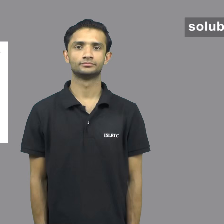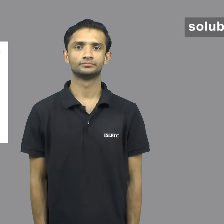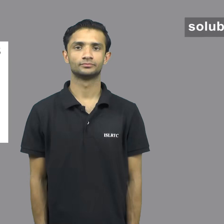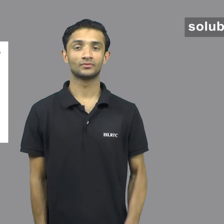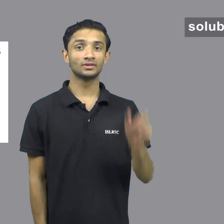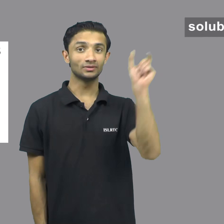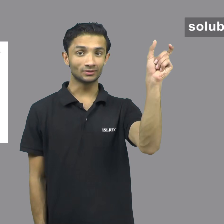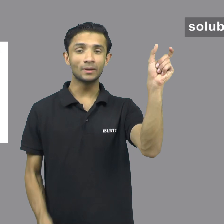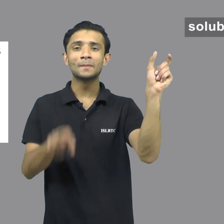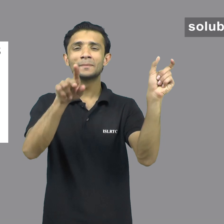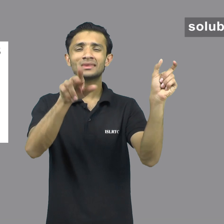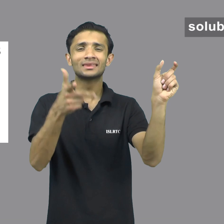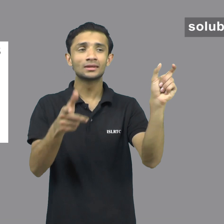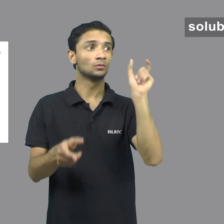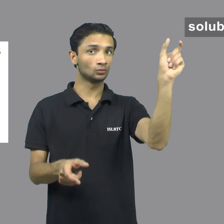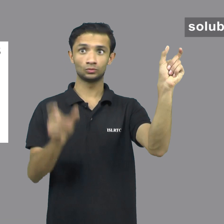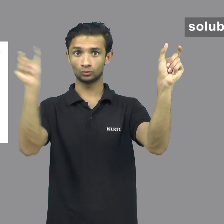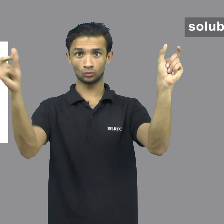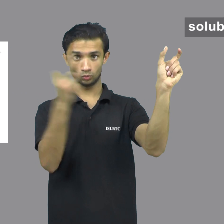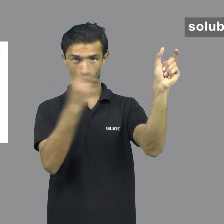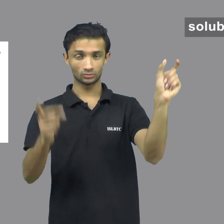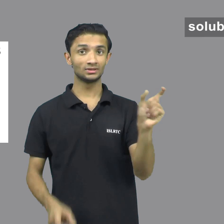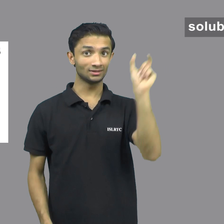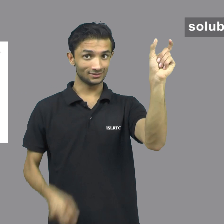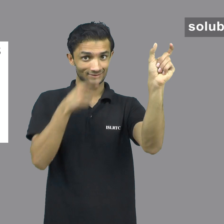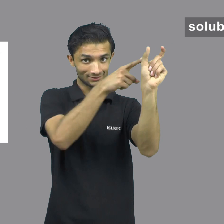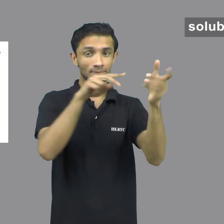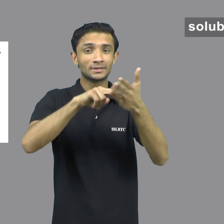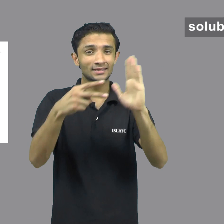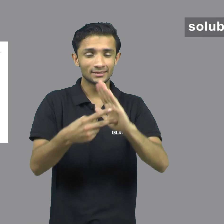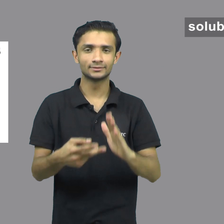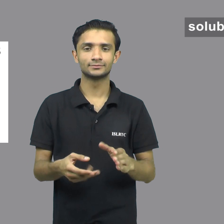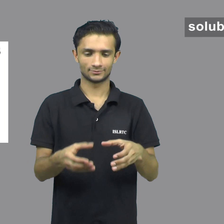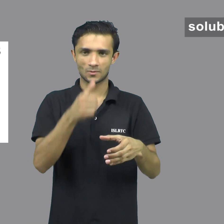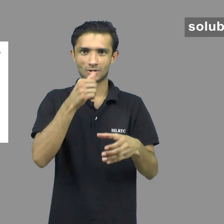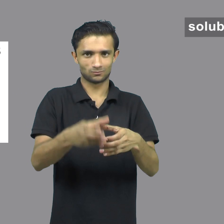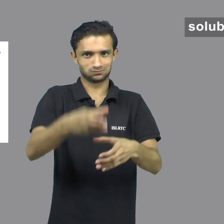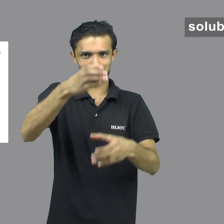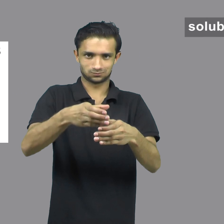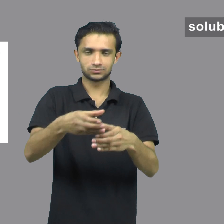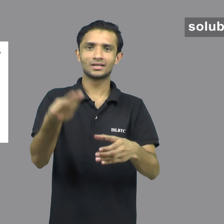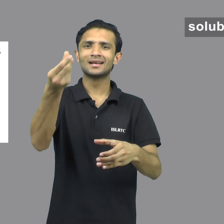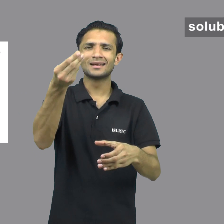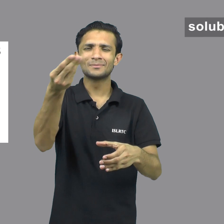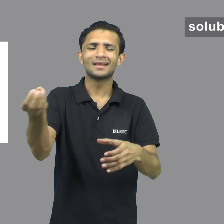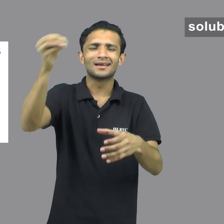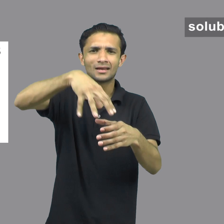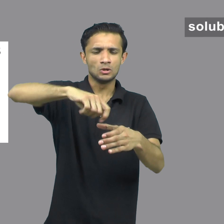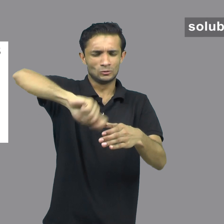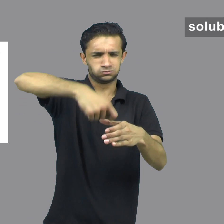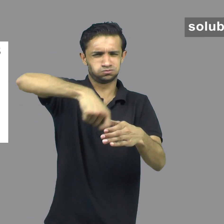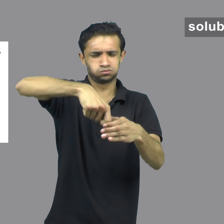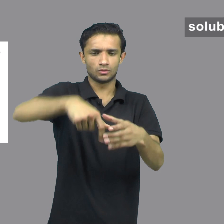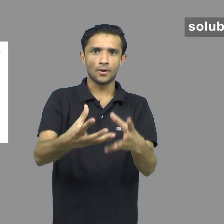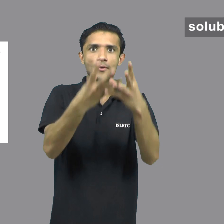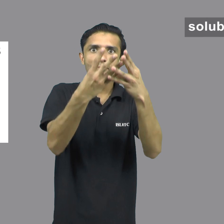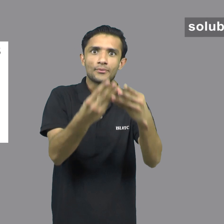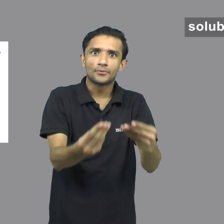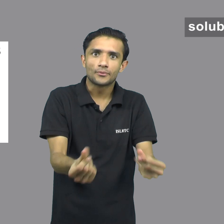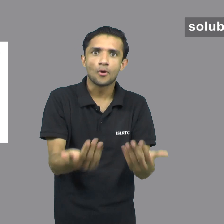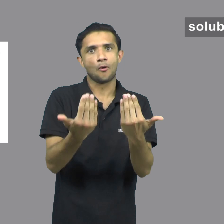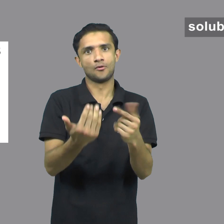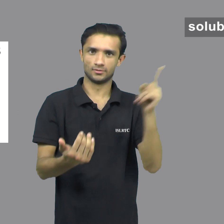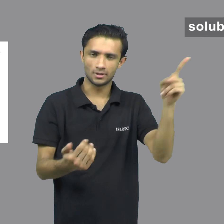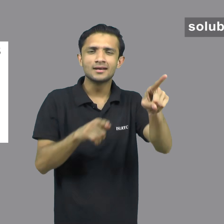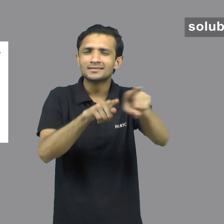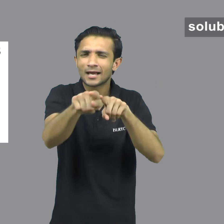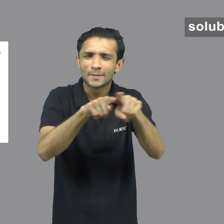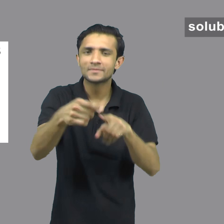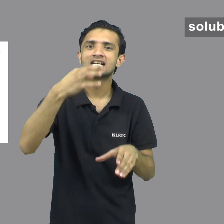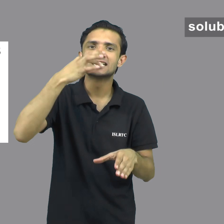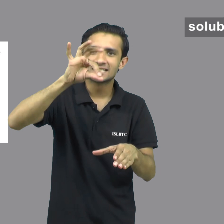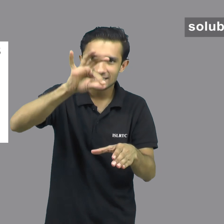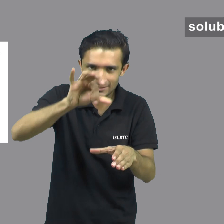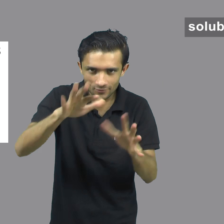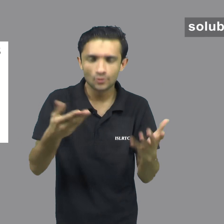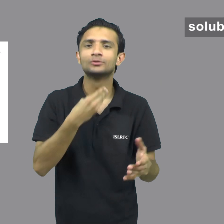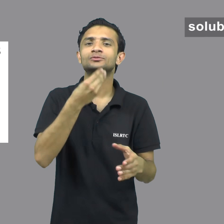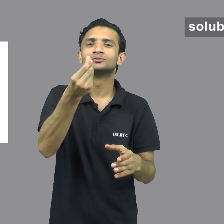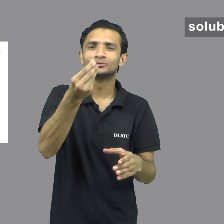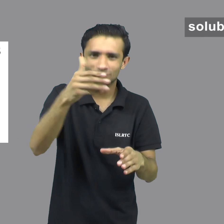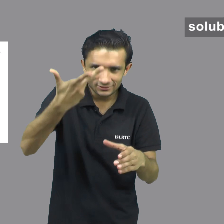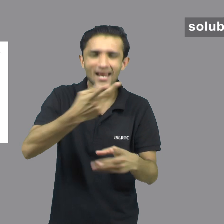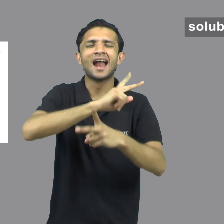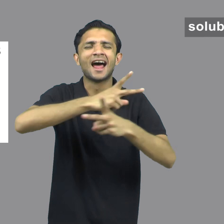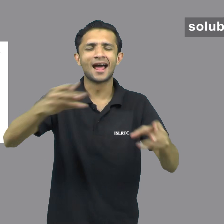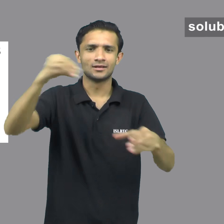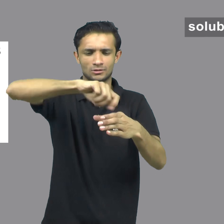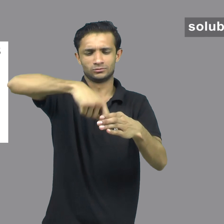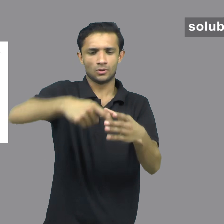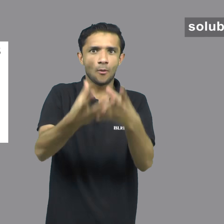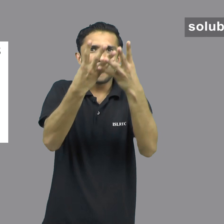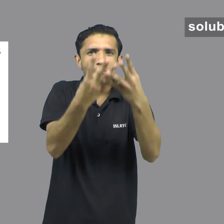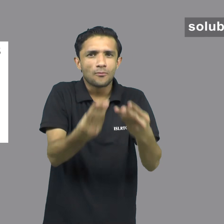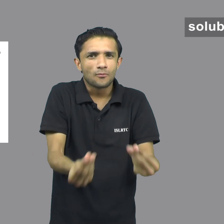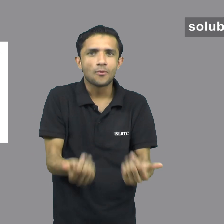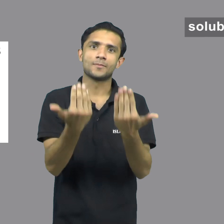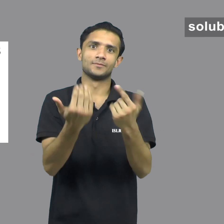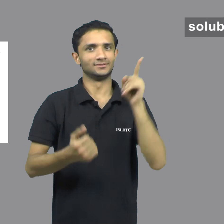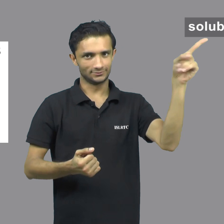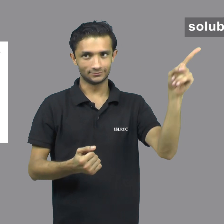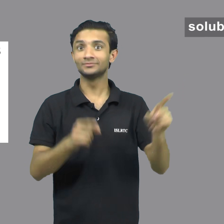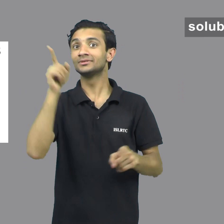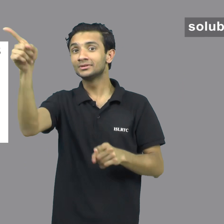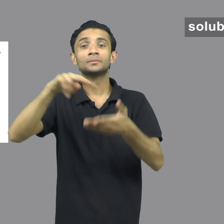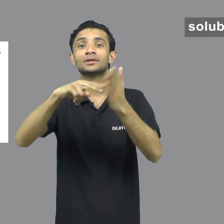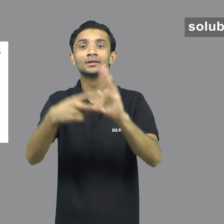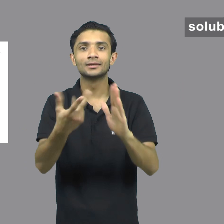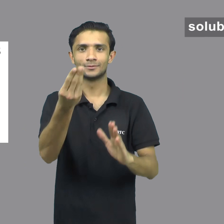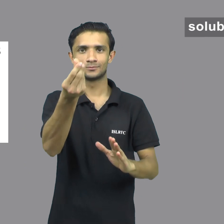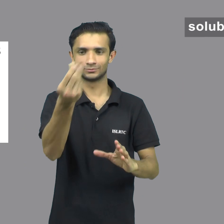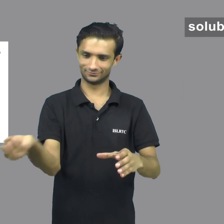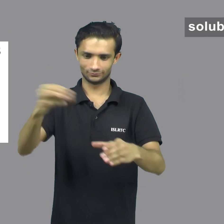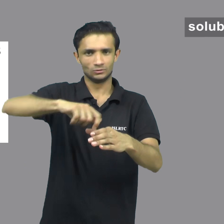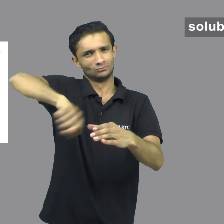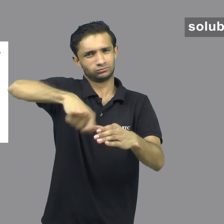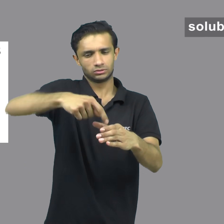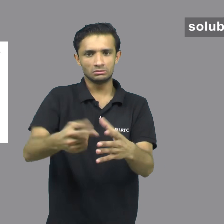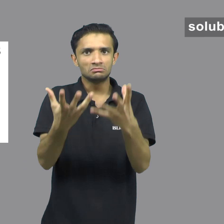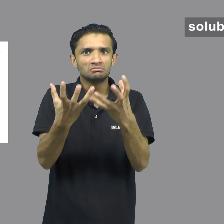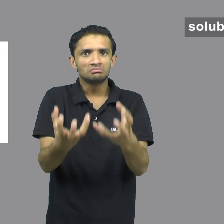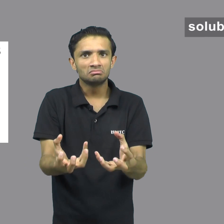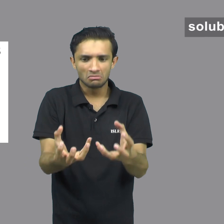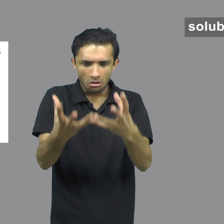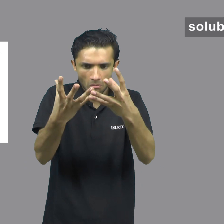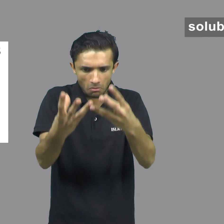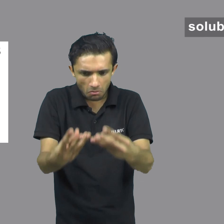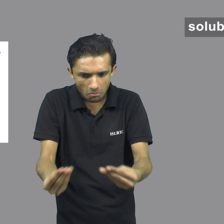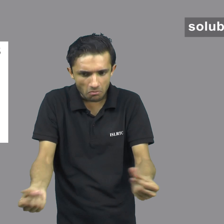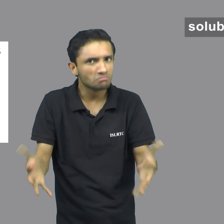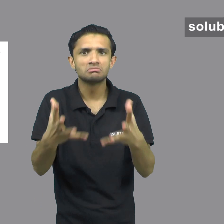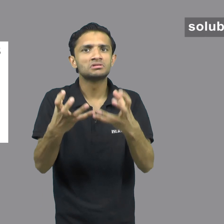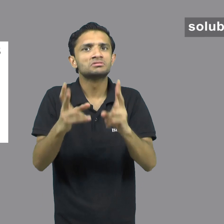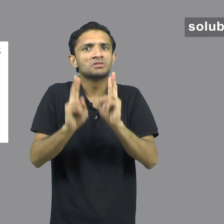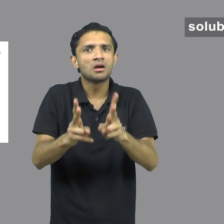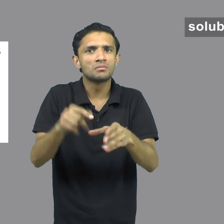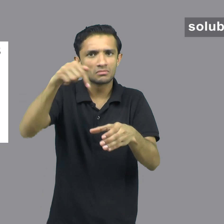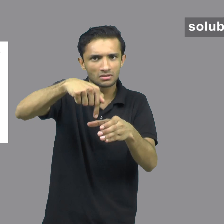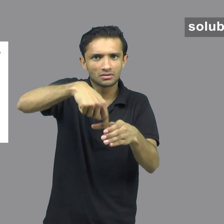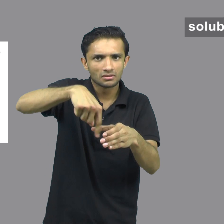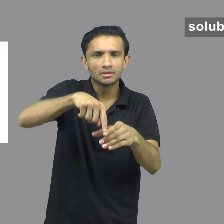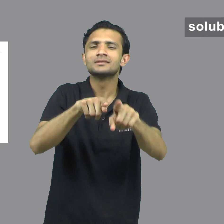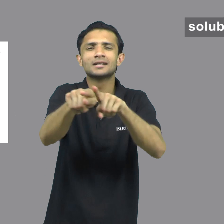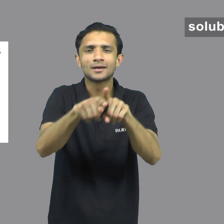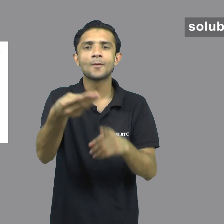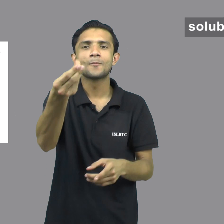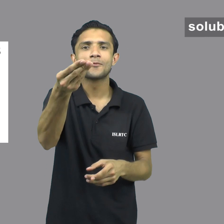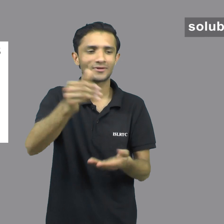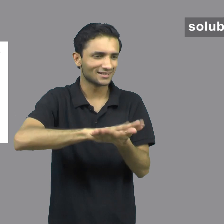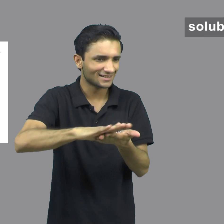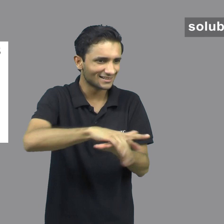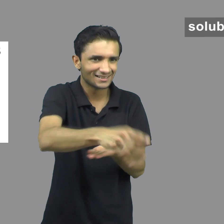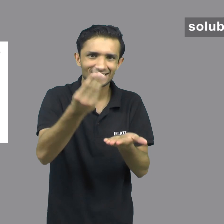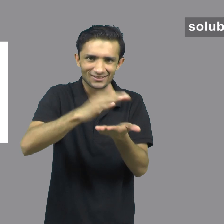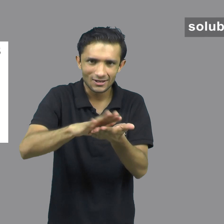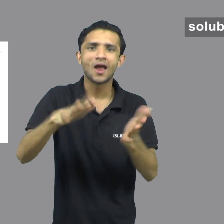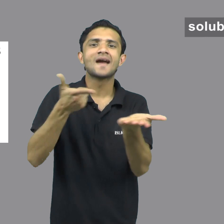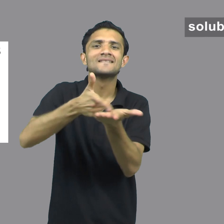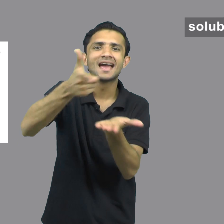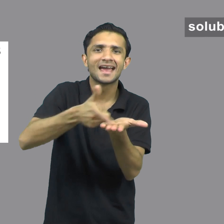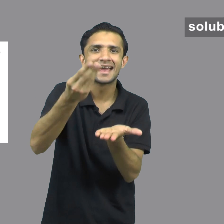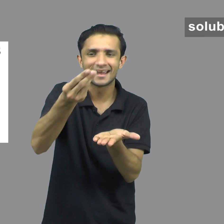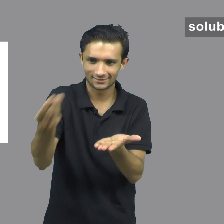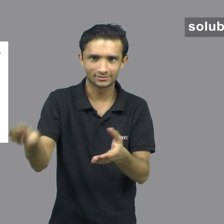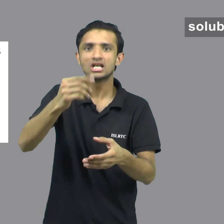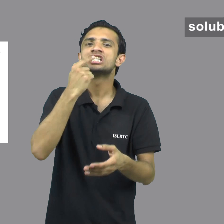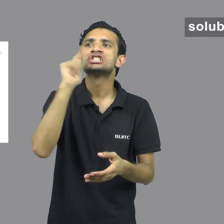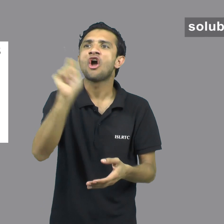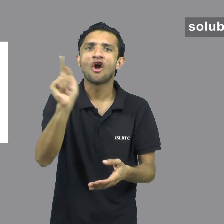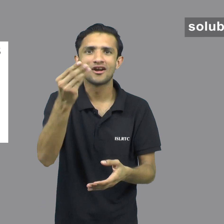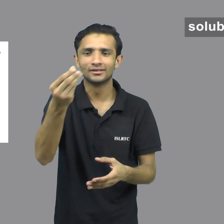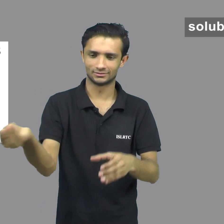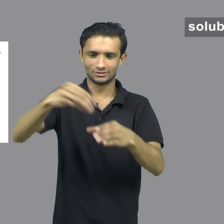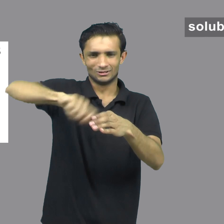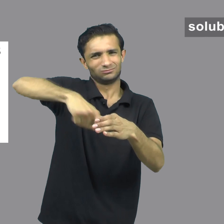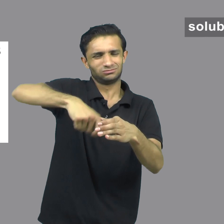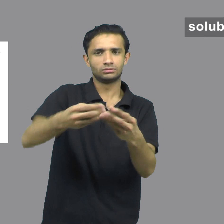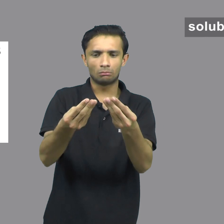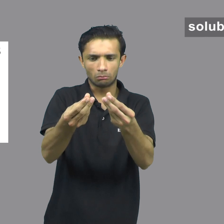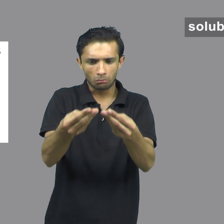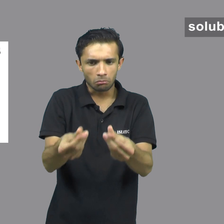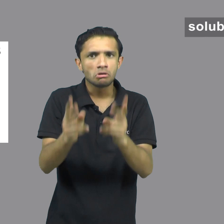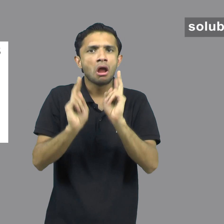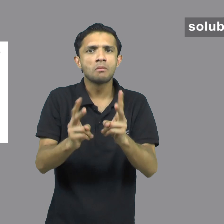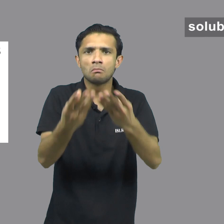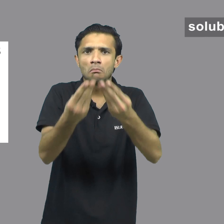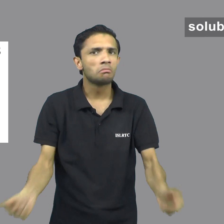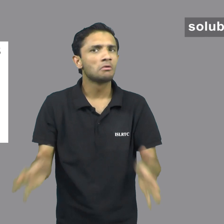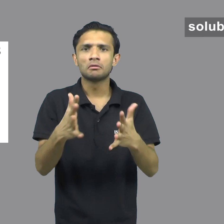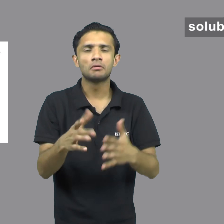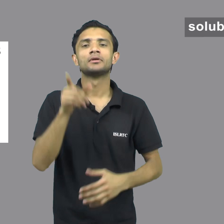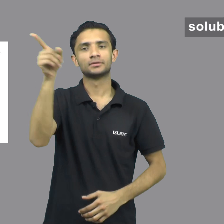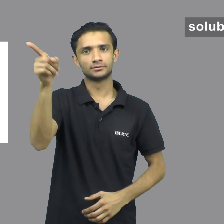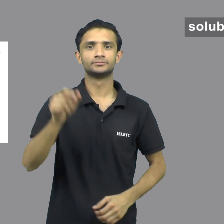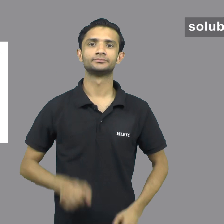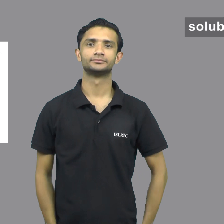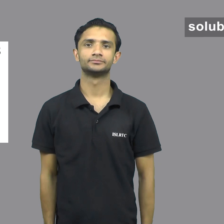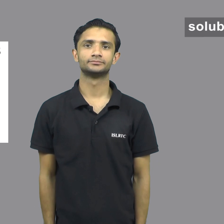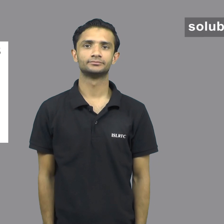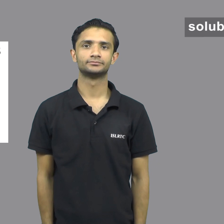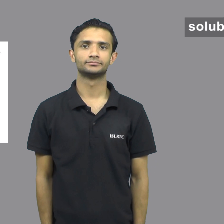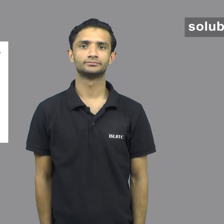Soluble and Insoluble